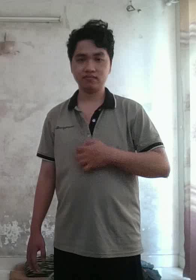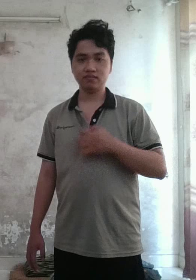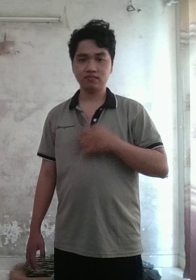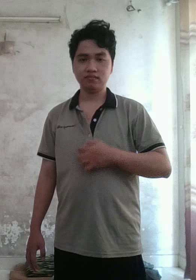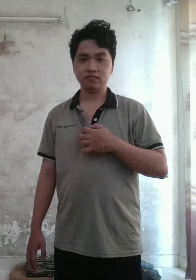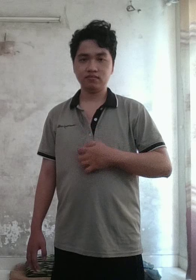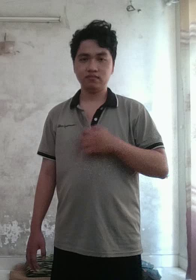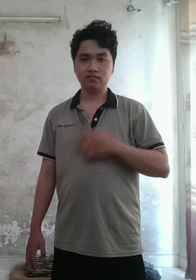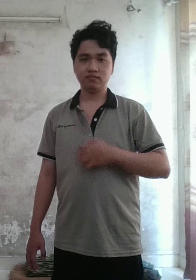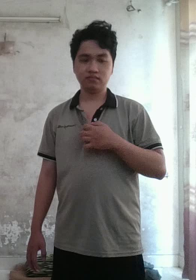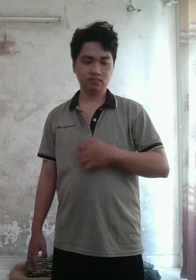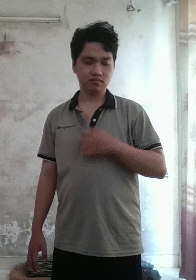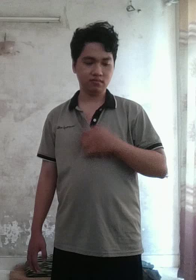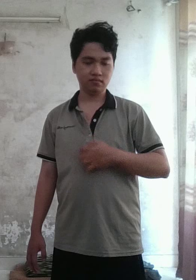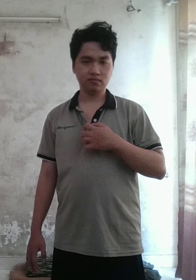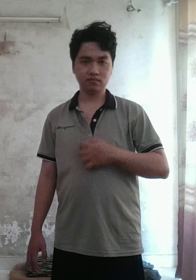ghen